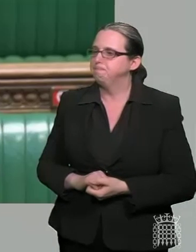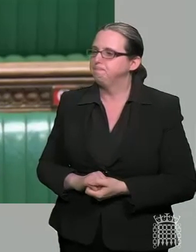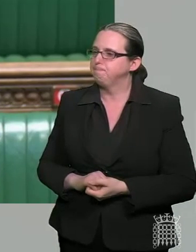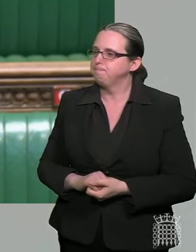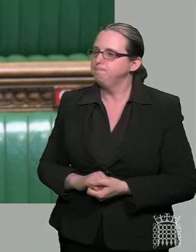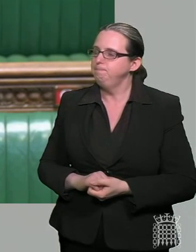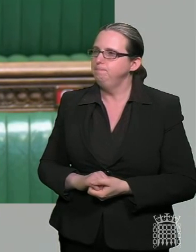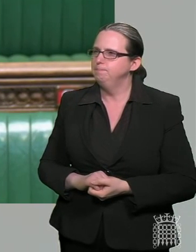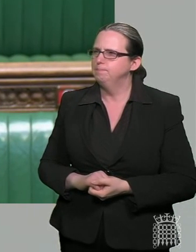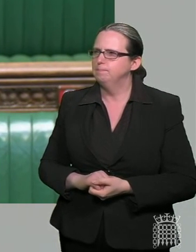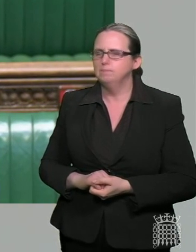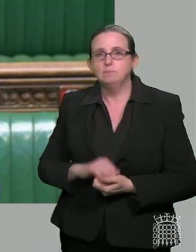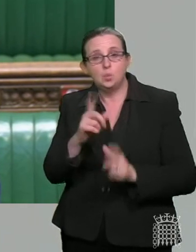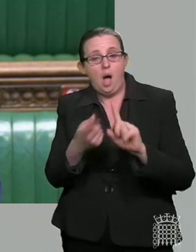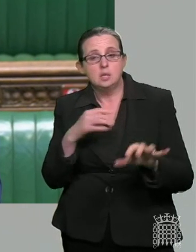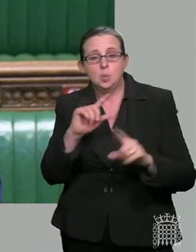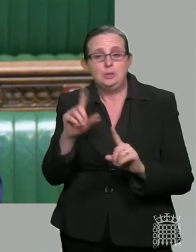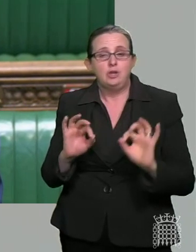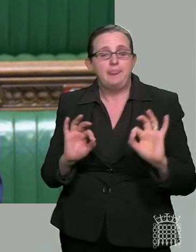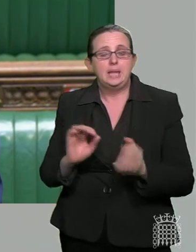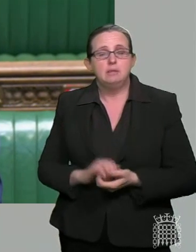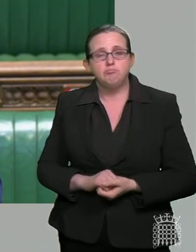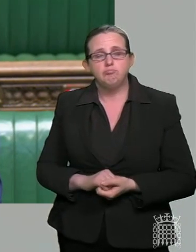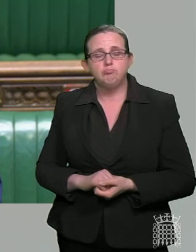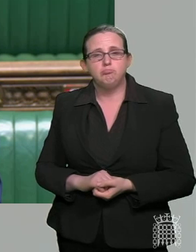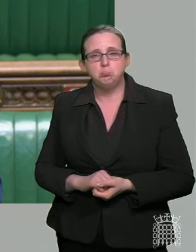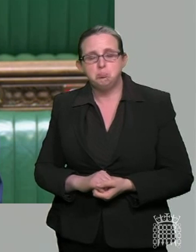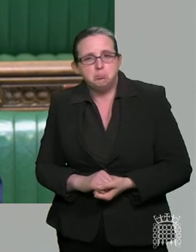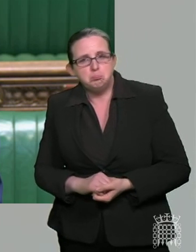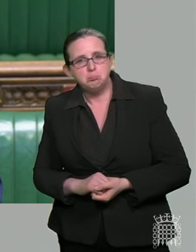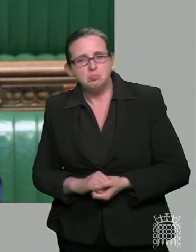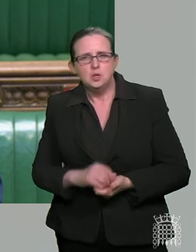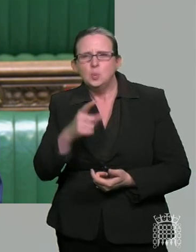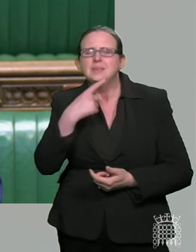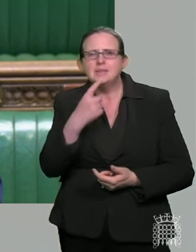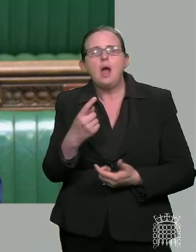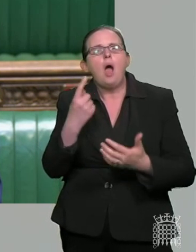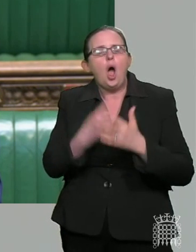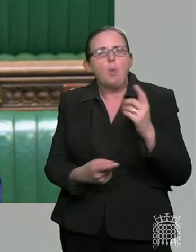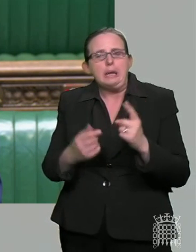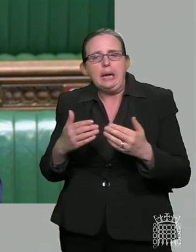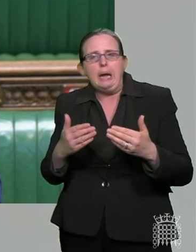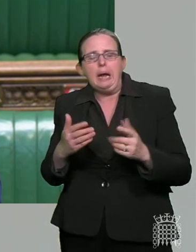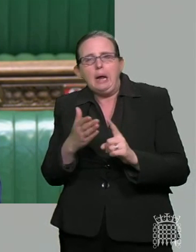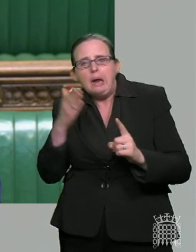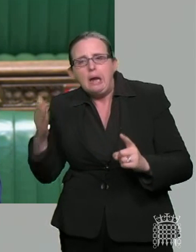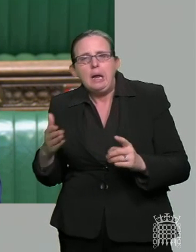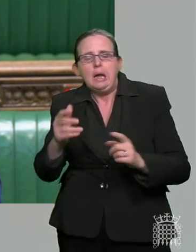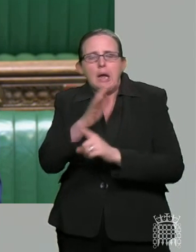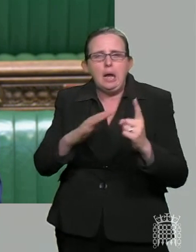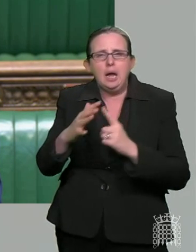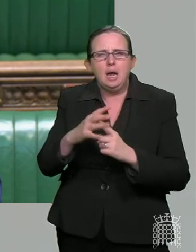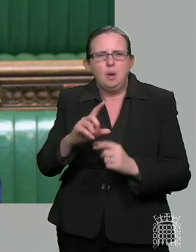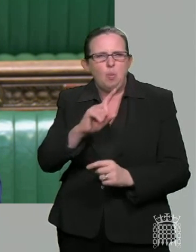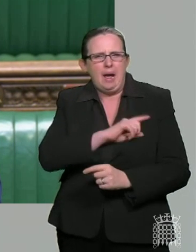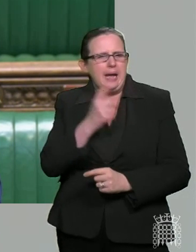That completely swerves the question. The point was that, if it is only in “extreme circumstances” —the Prime Minister’s words—why make it easier to go?